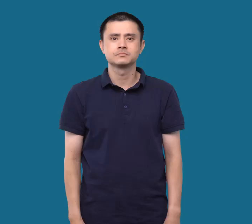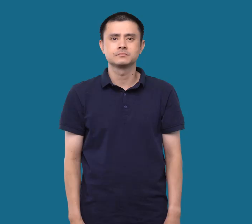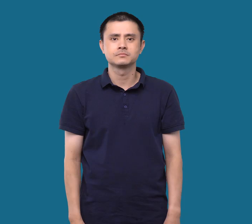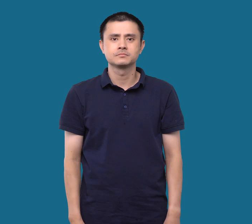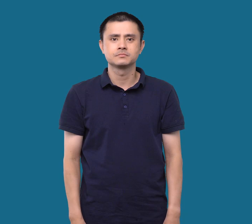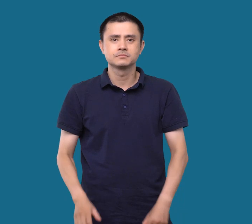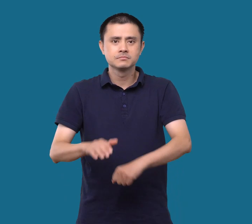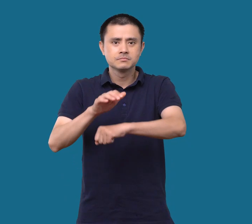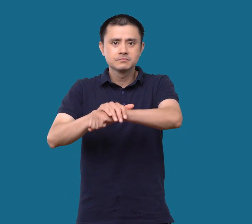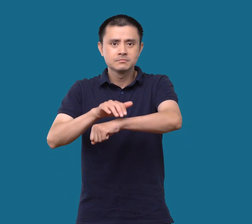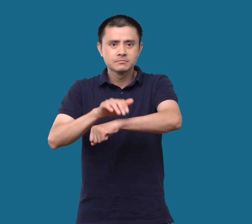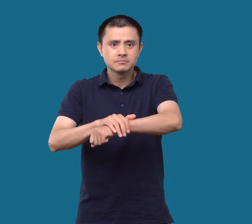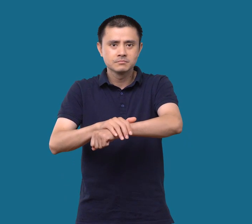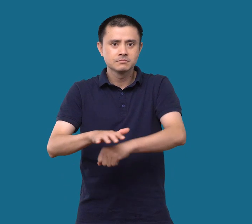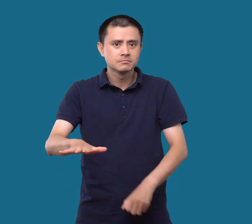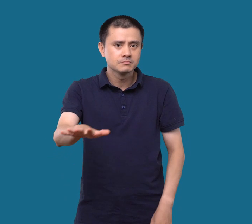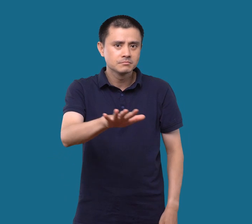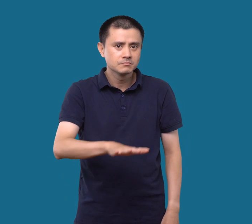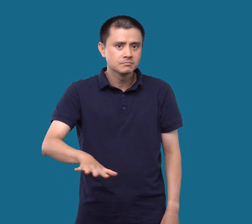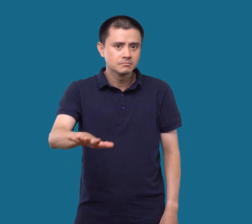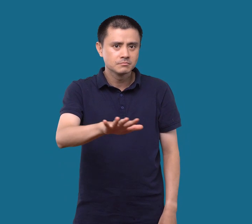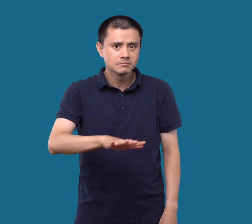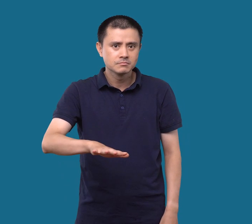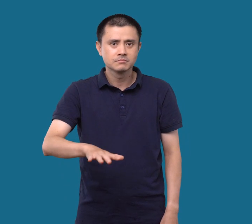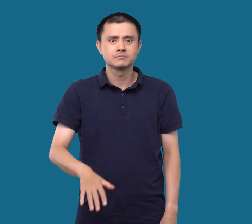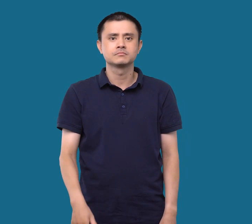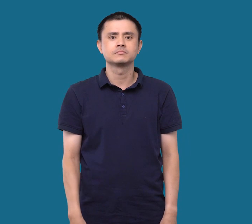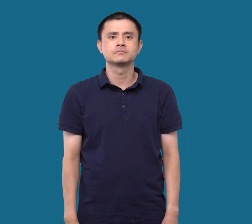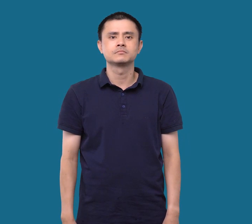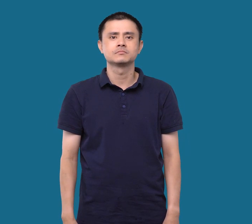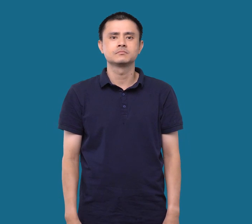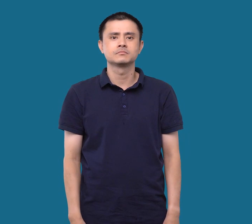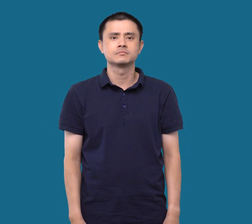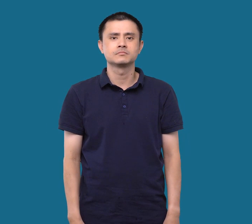lau khô